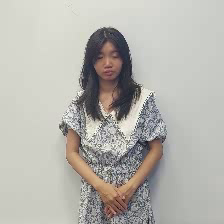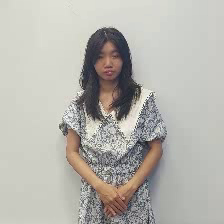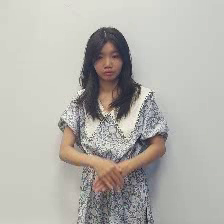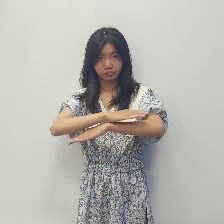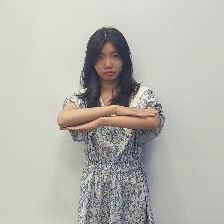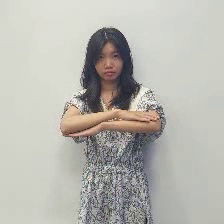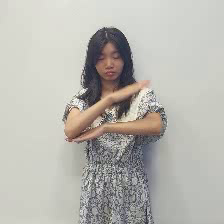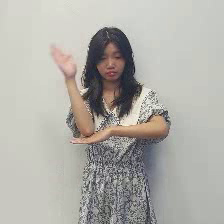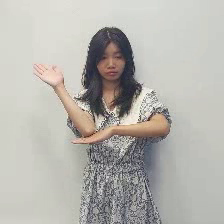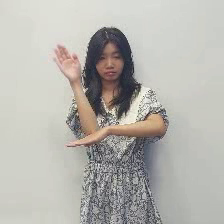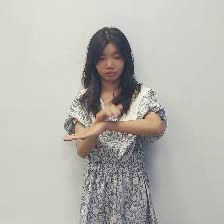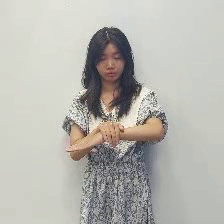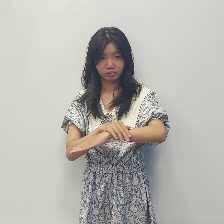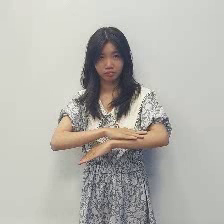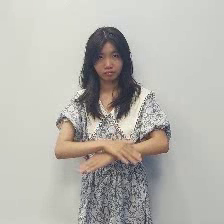Ban ngày